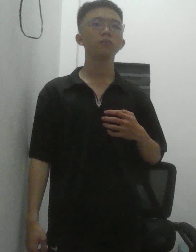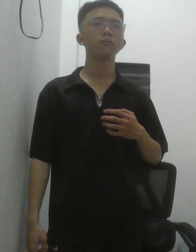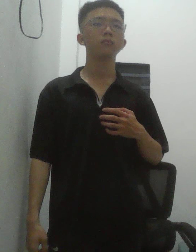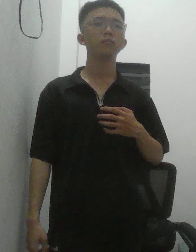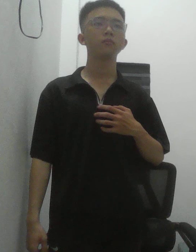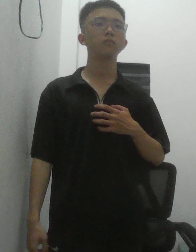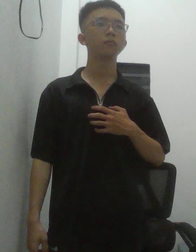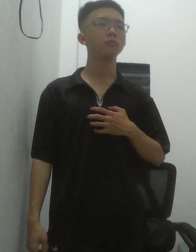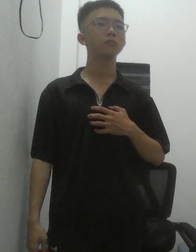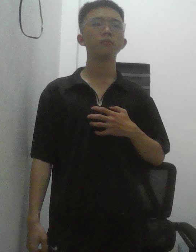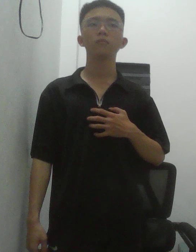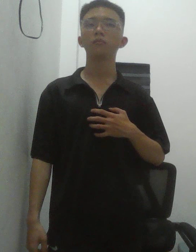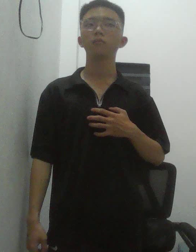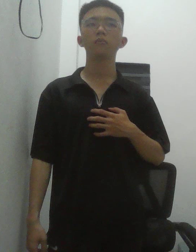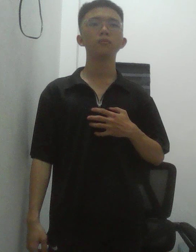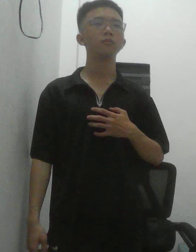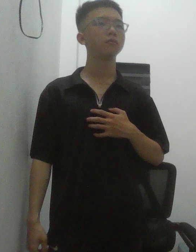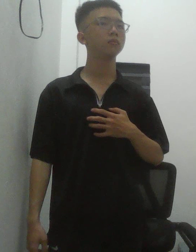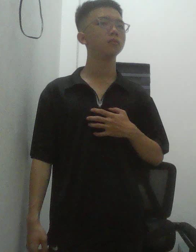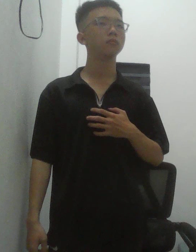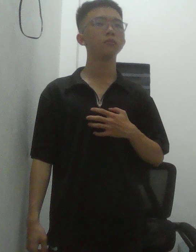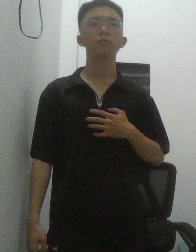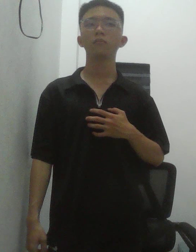khong thich